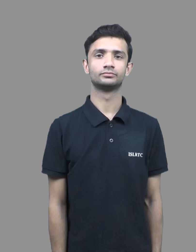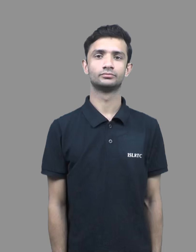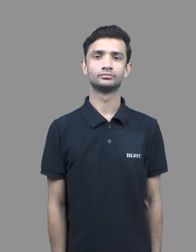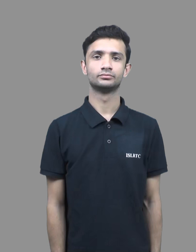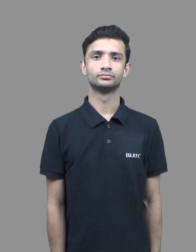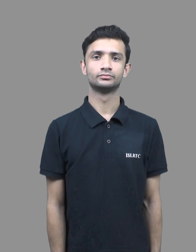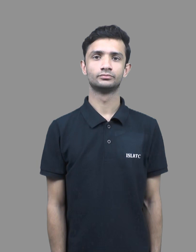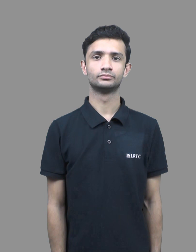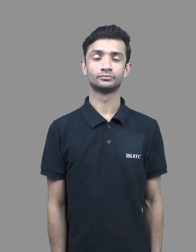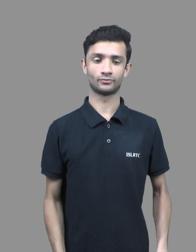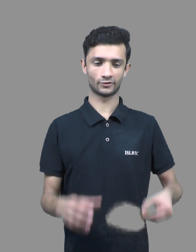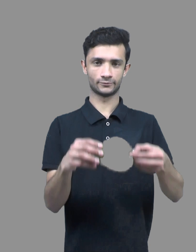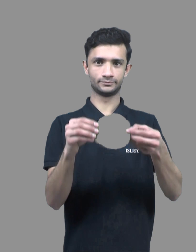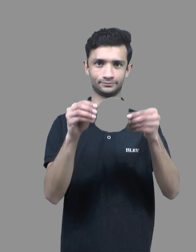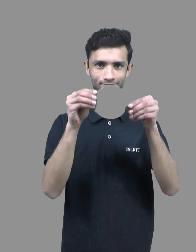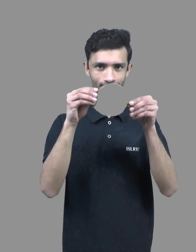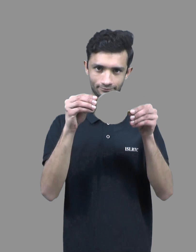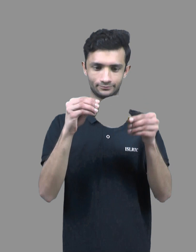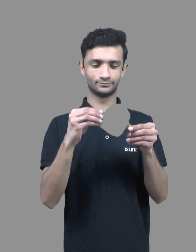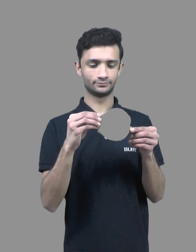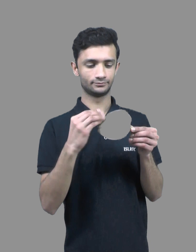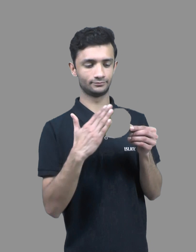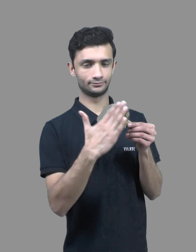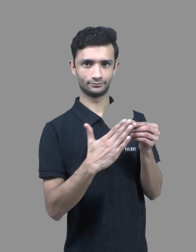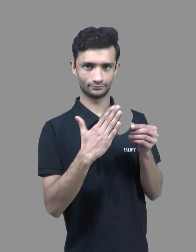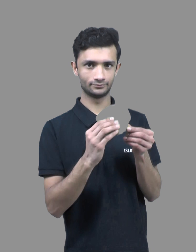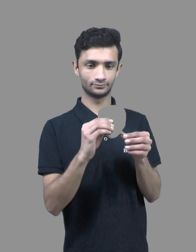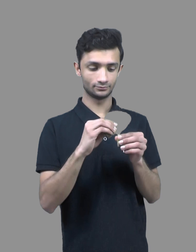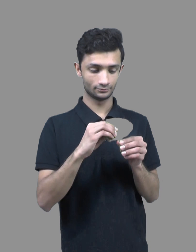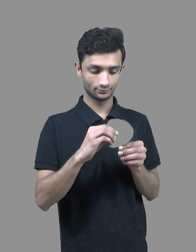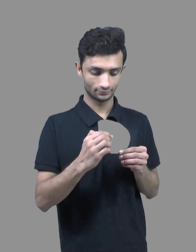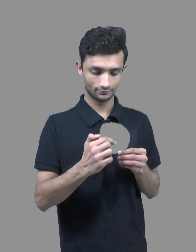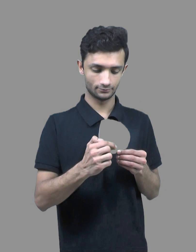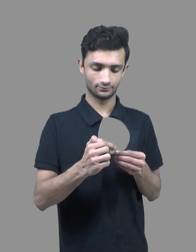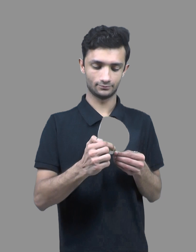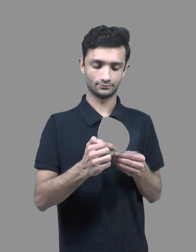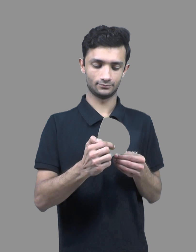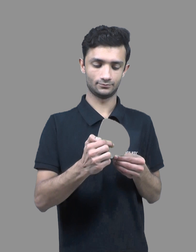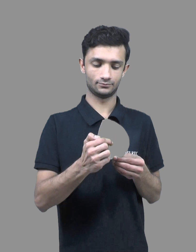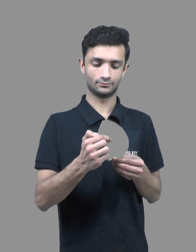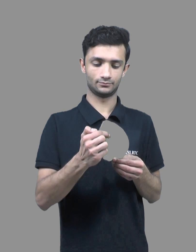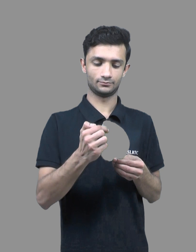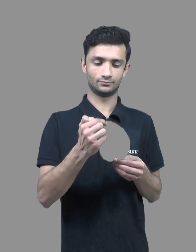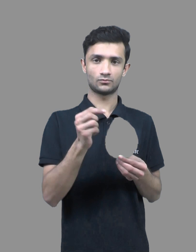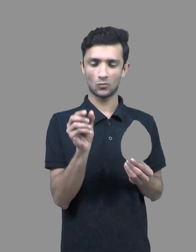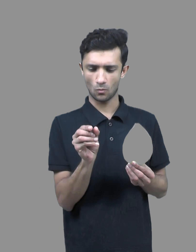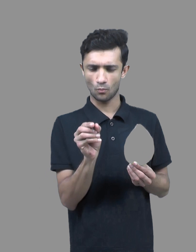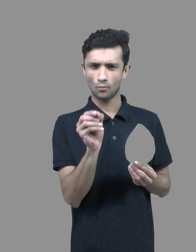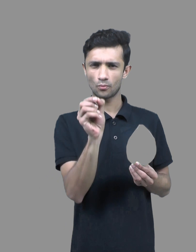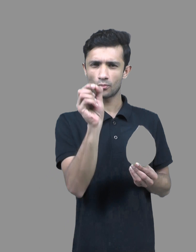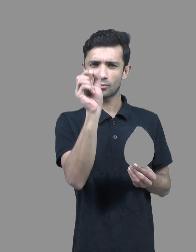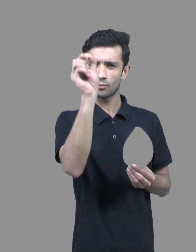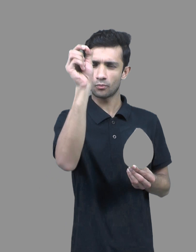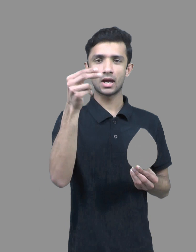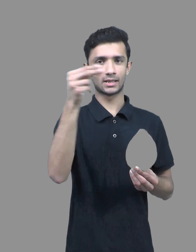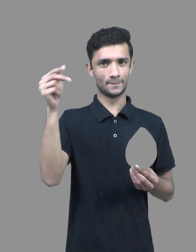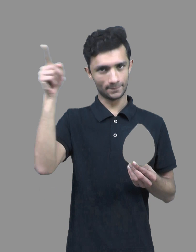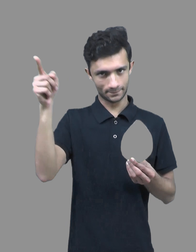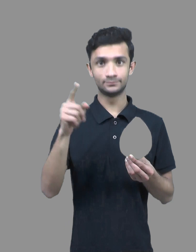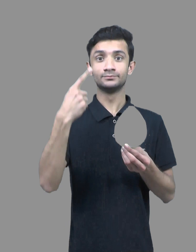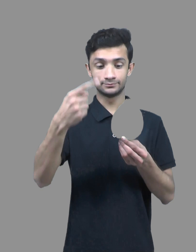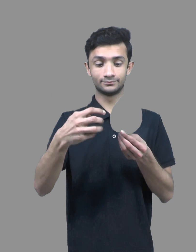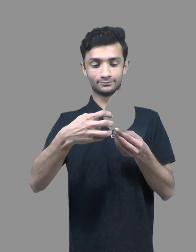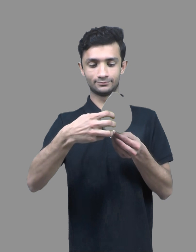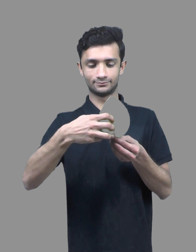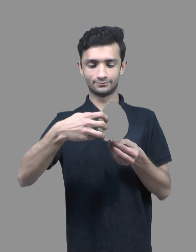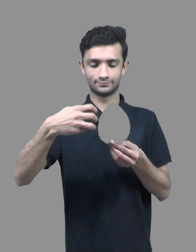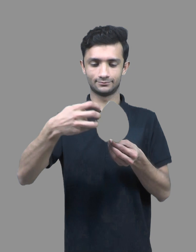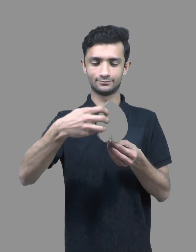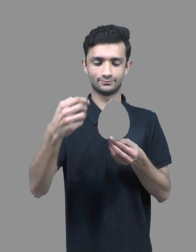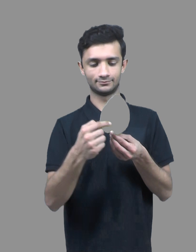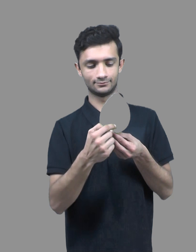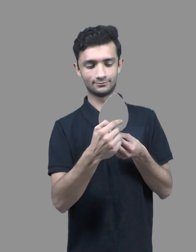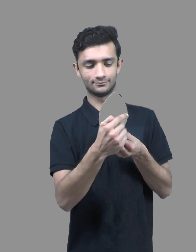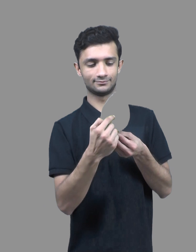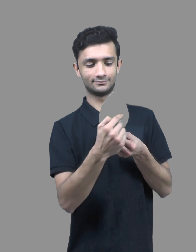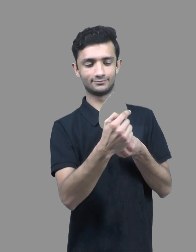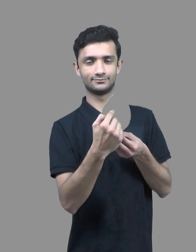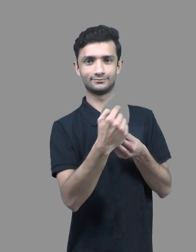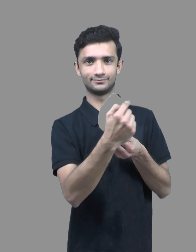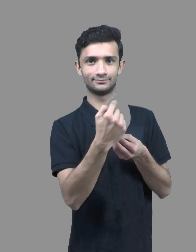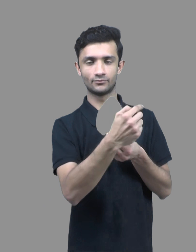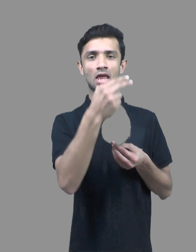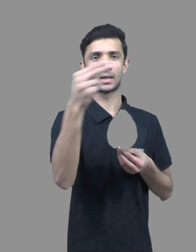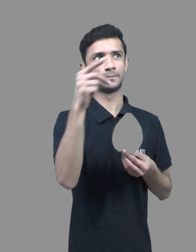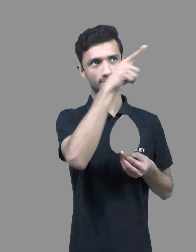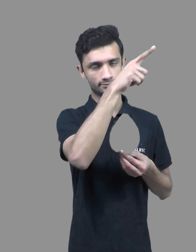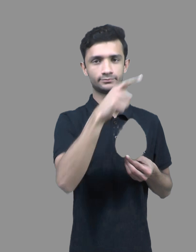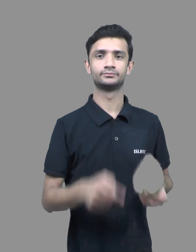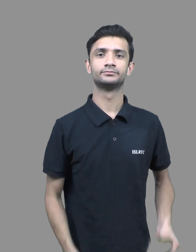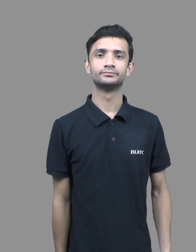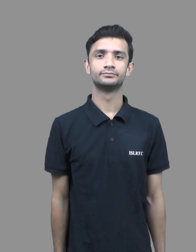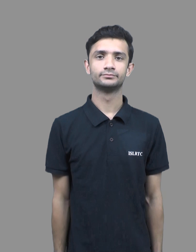Midrib and Veins